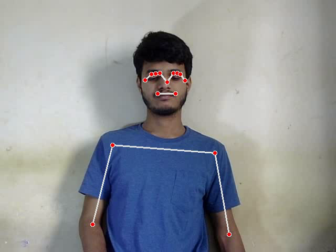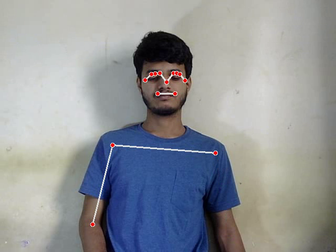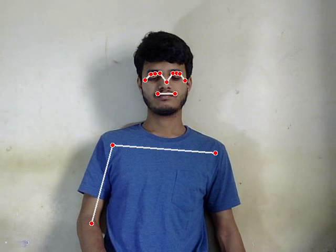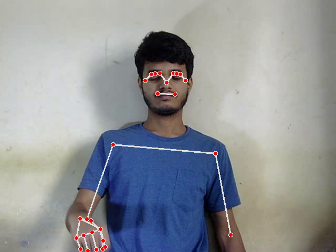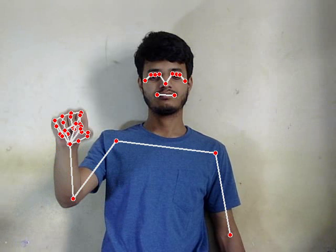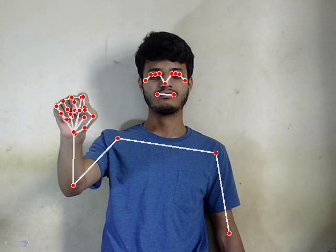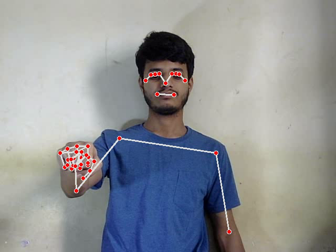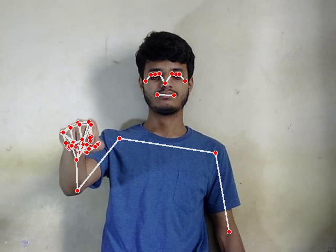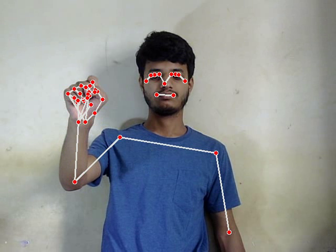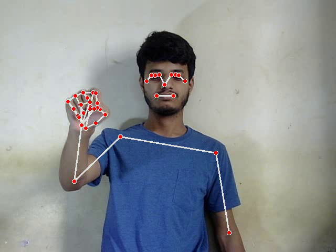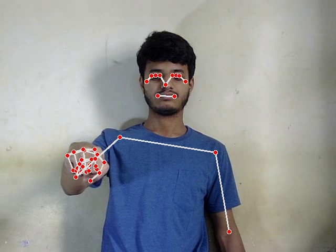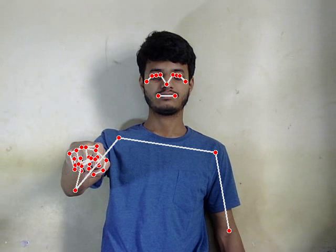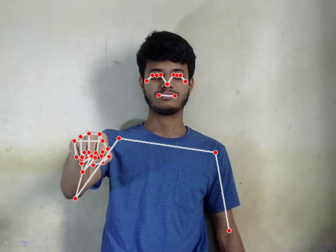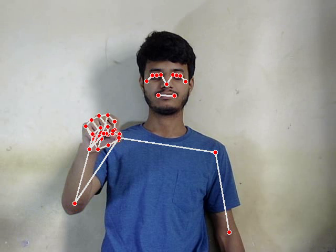yes